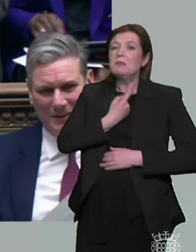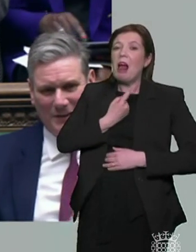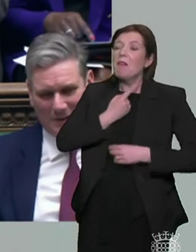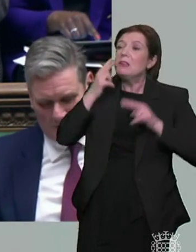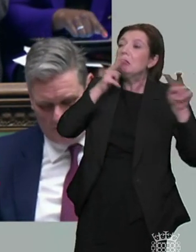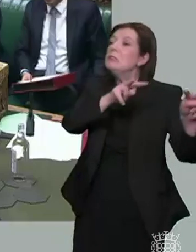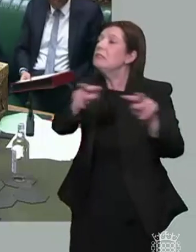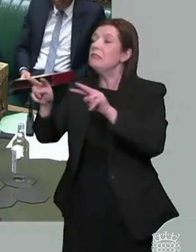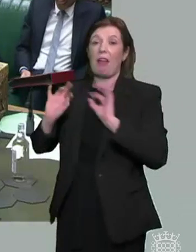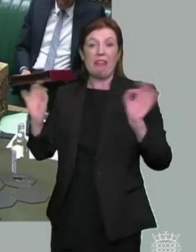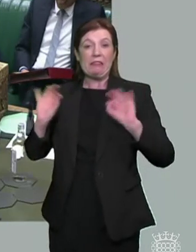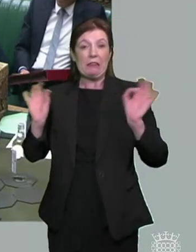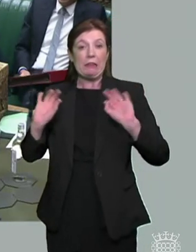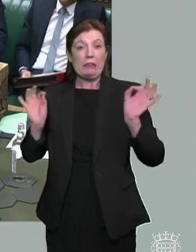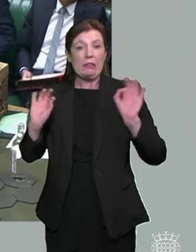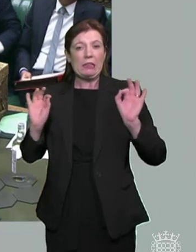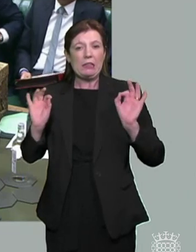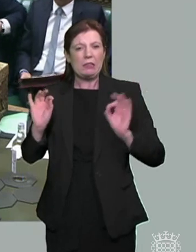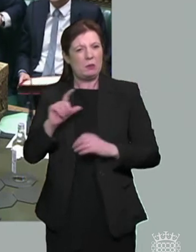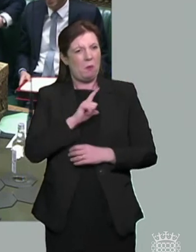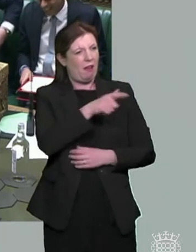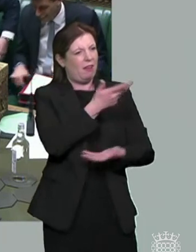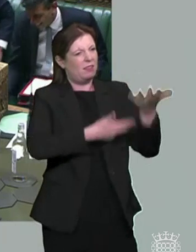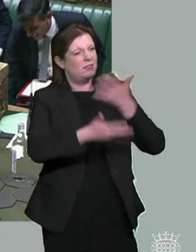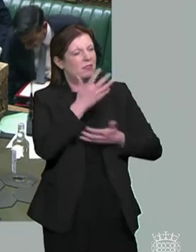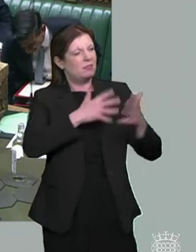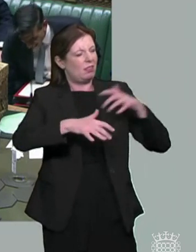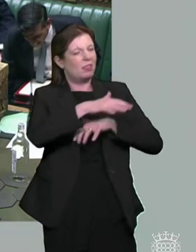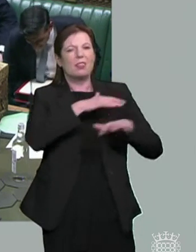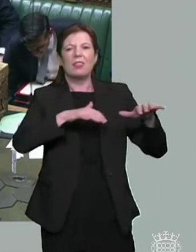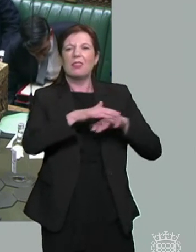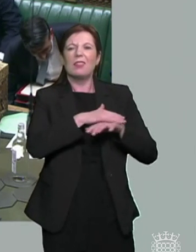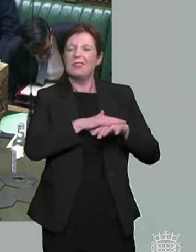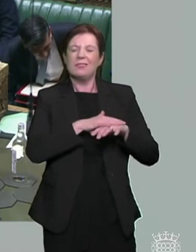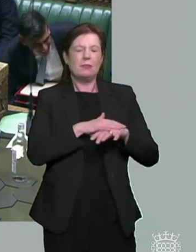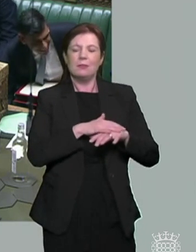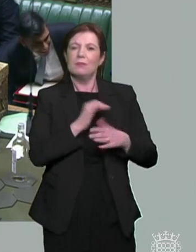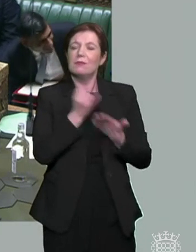Because nothing there is quite as it seems.